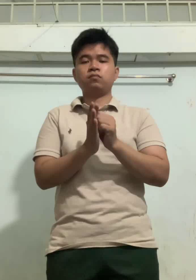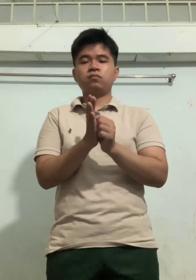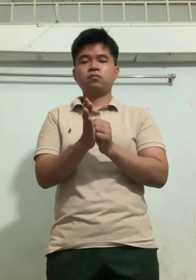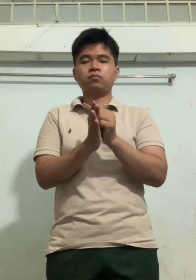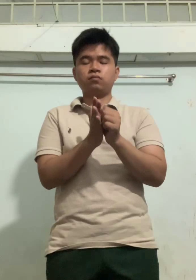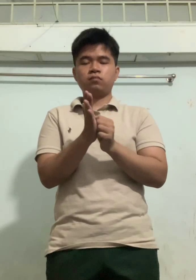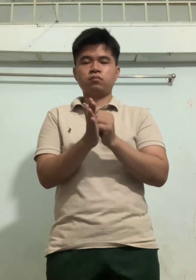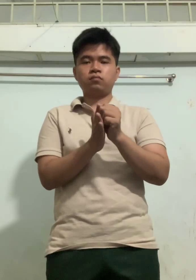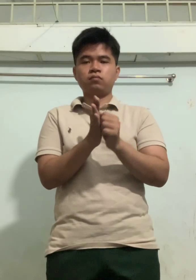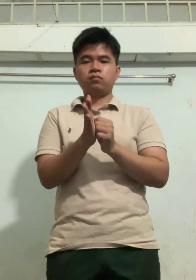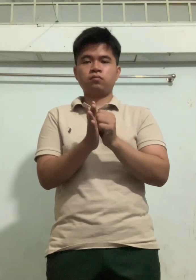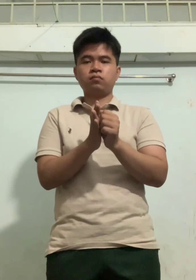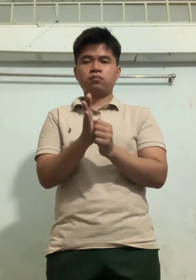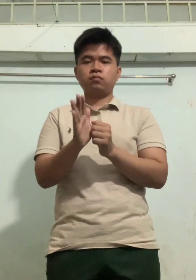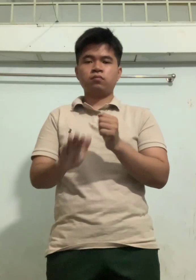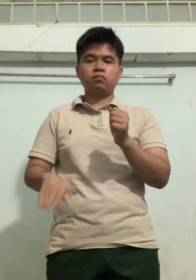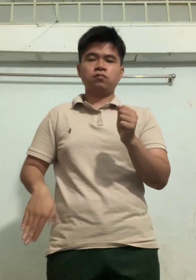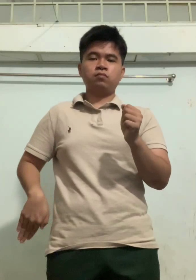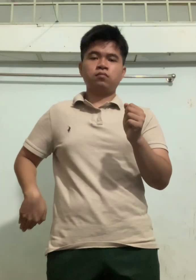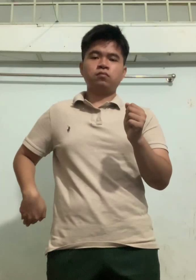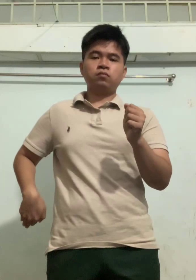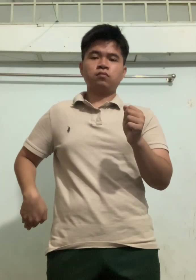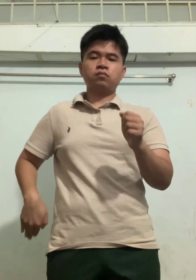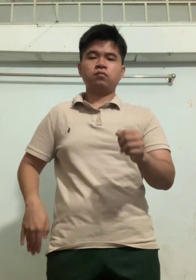thang sau